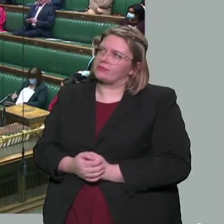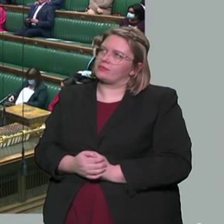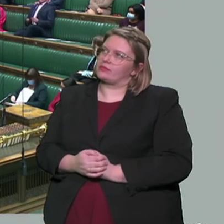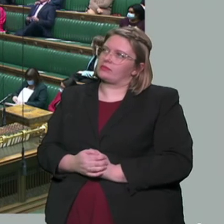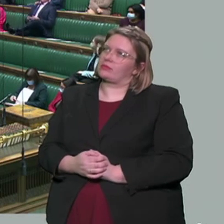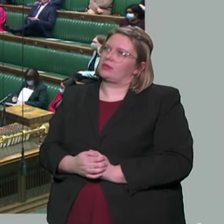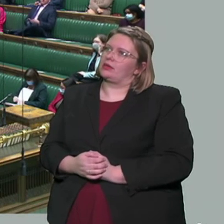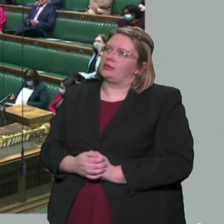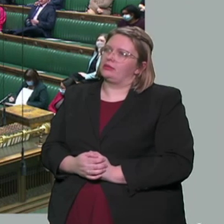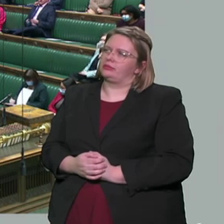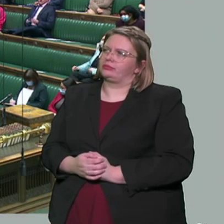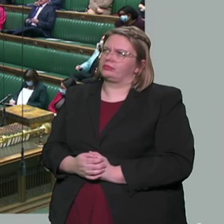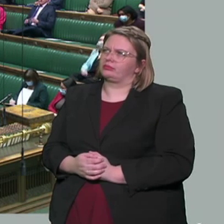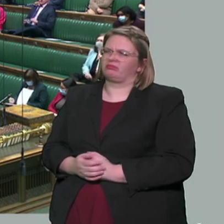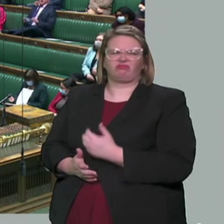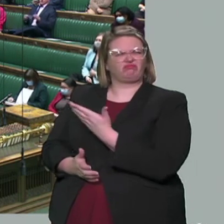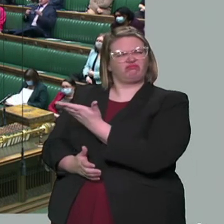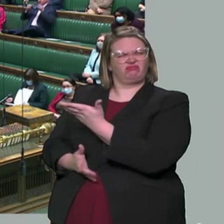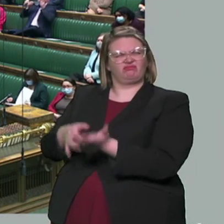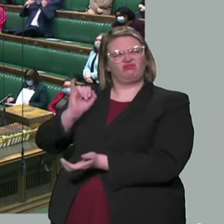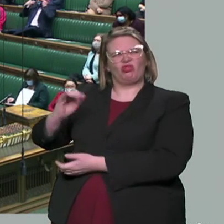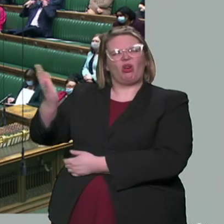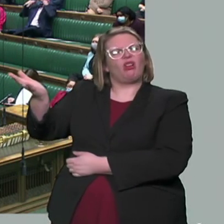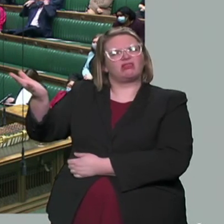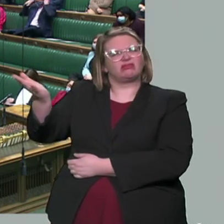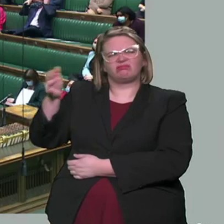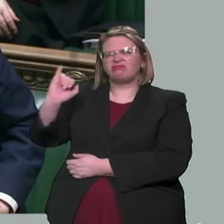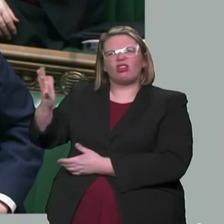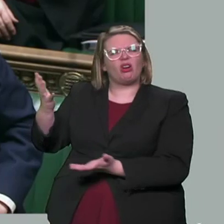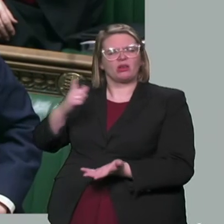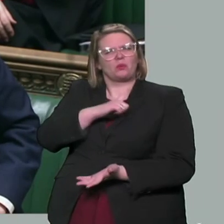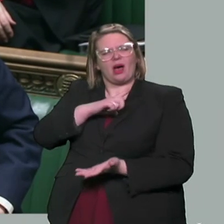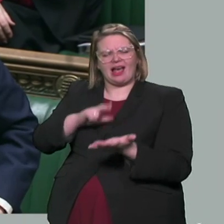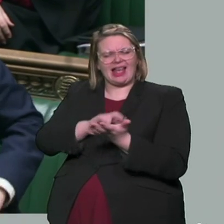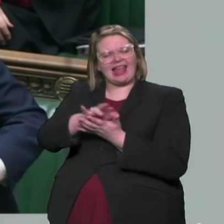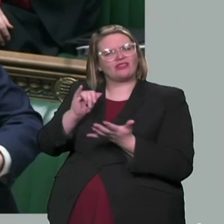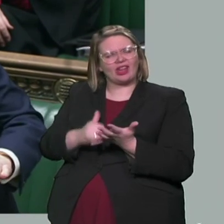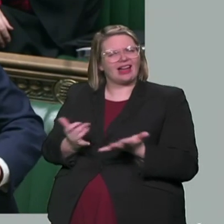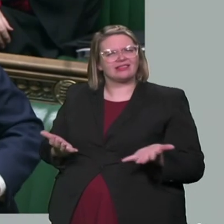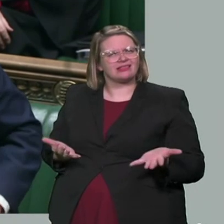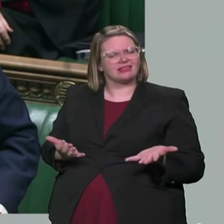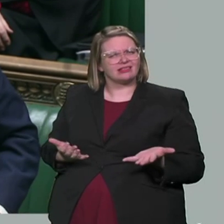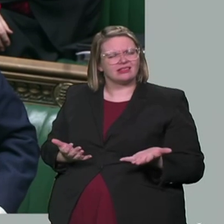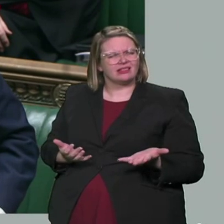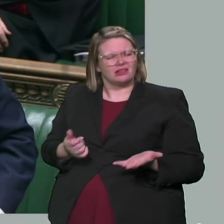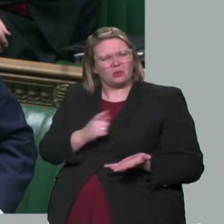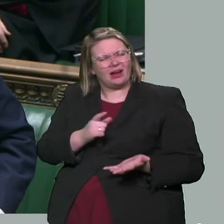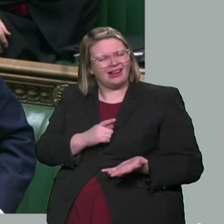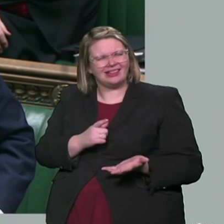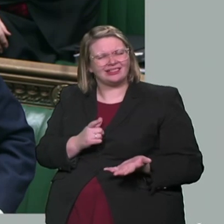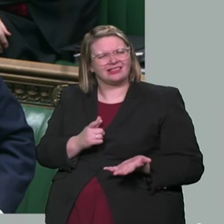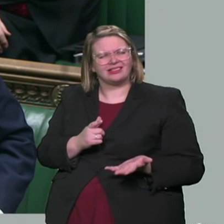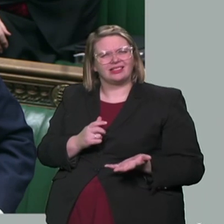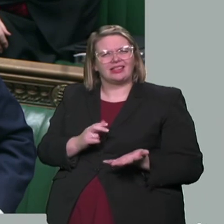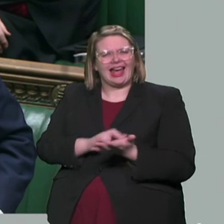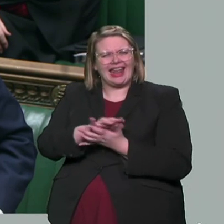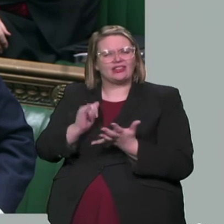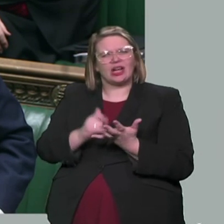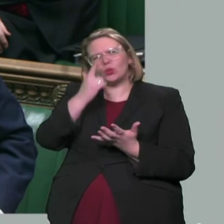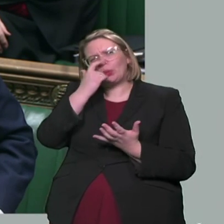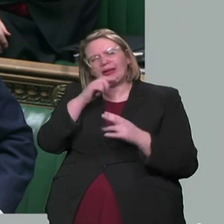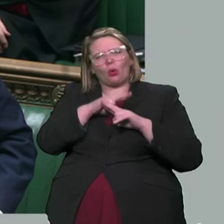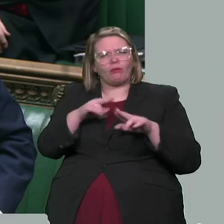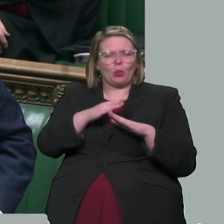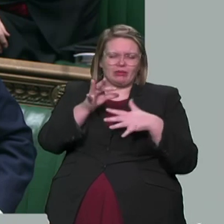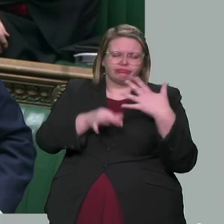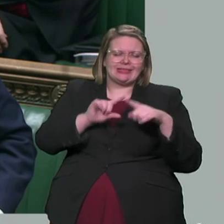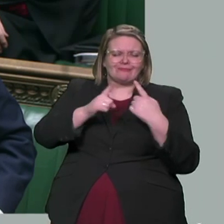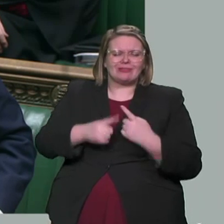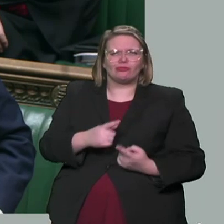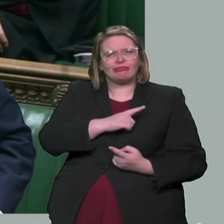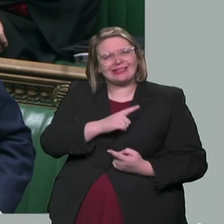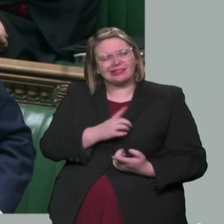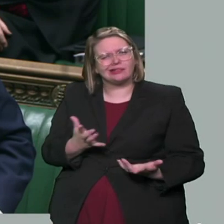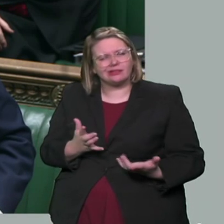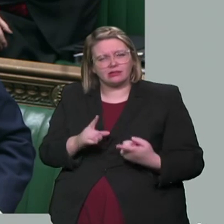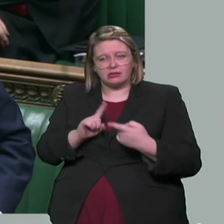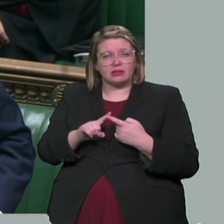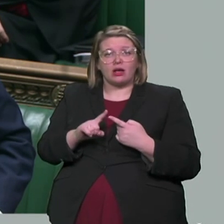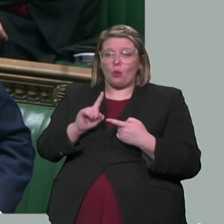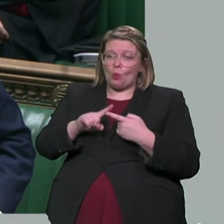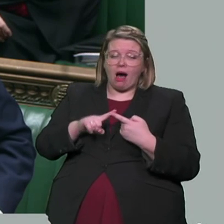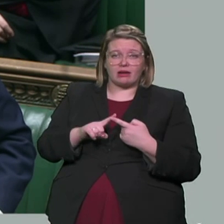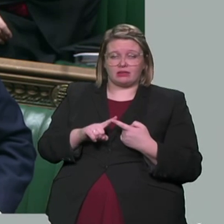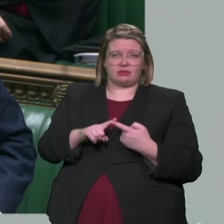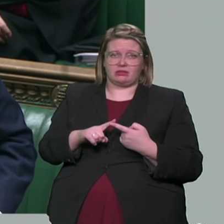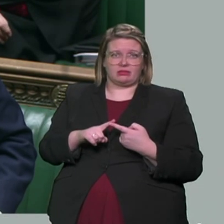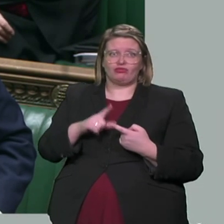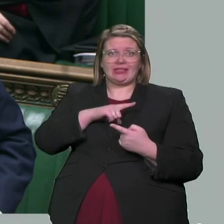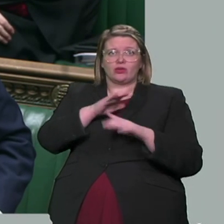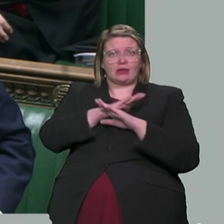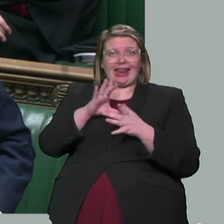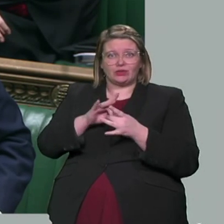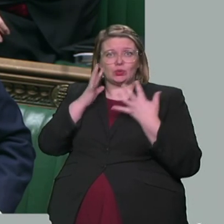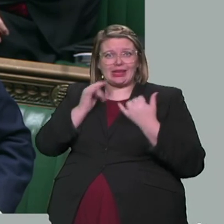I am afraid that the honourable Gentleman is not right, because there are many reasons why NHS staff are sadly absent, but an inability to get testing kits is not one of them.